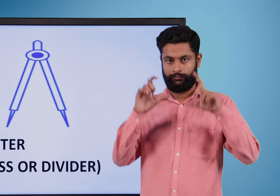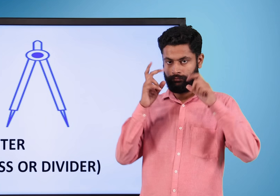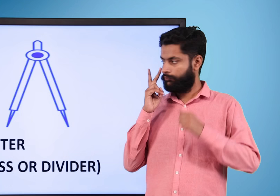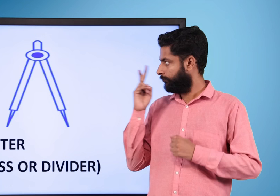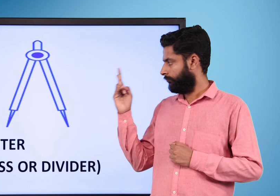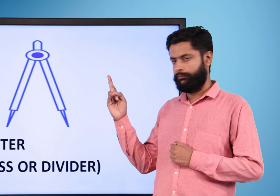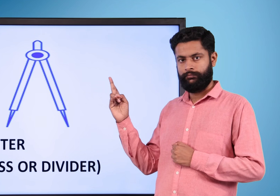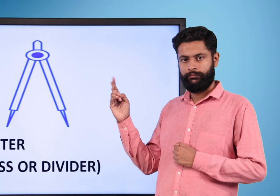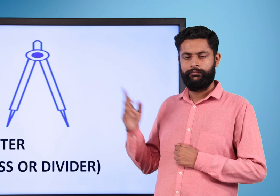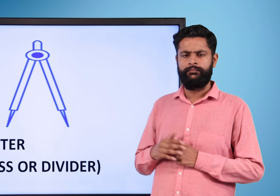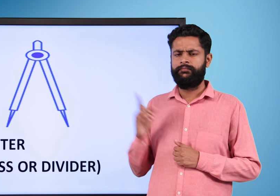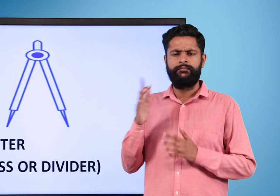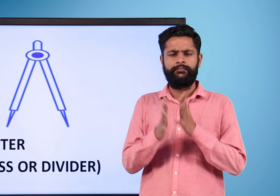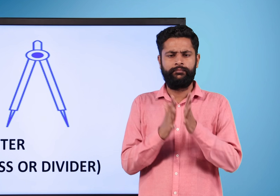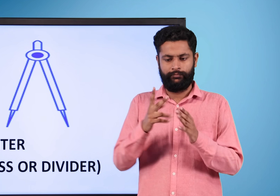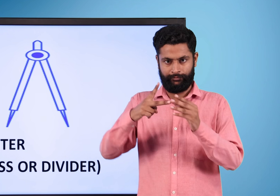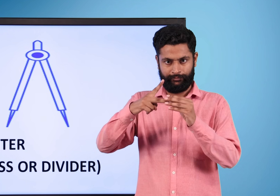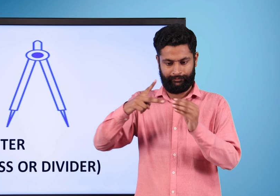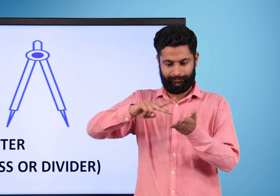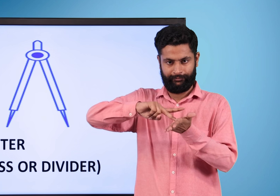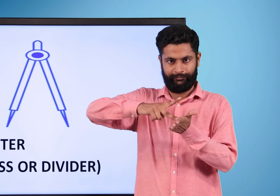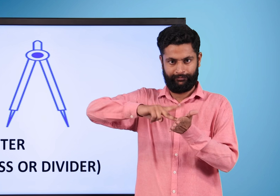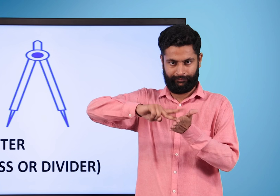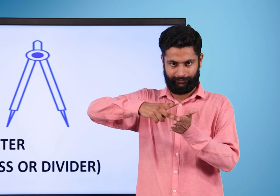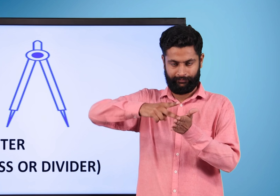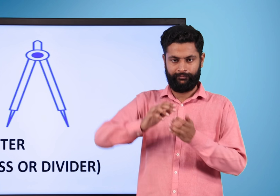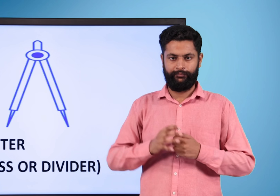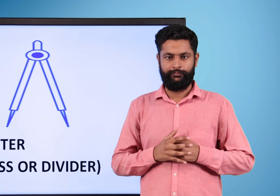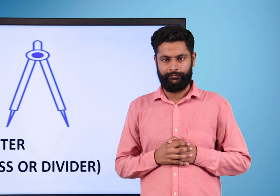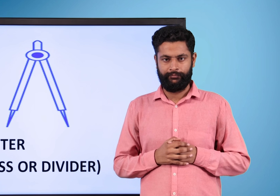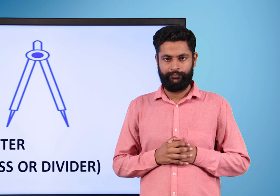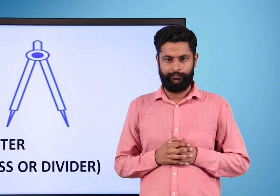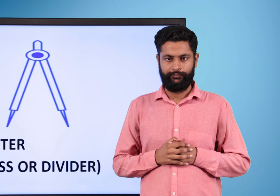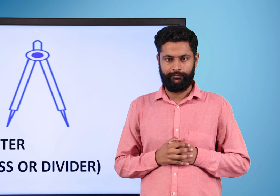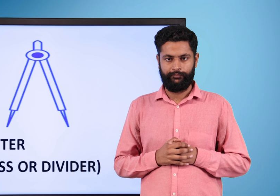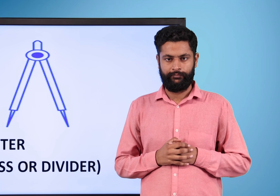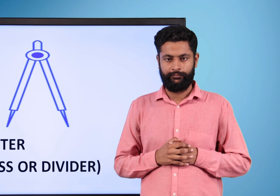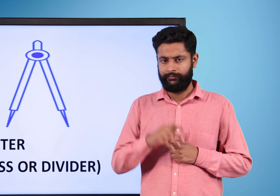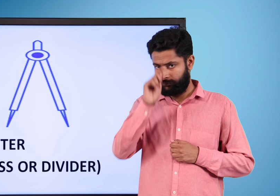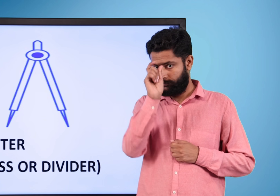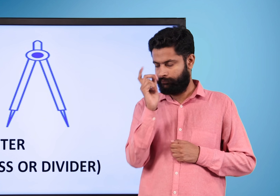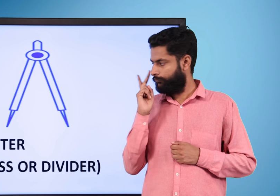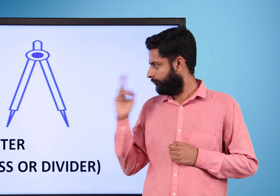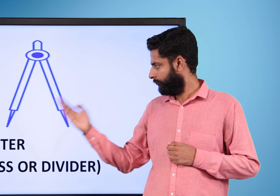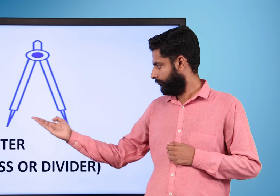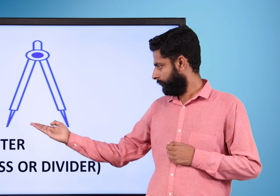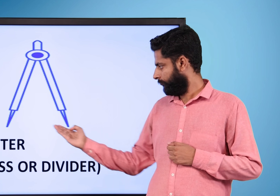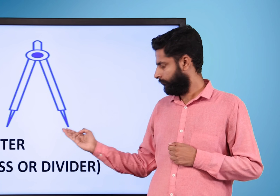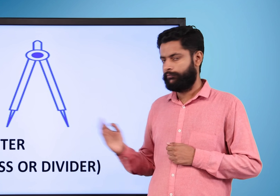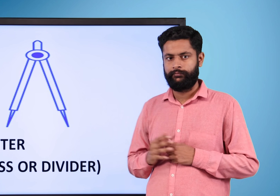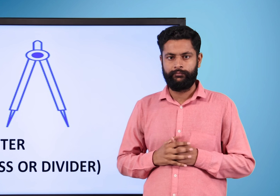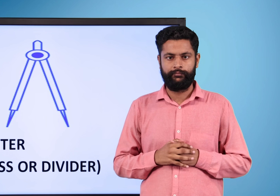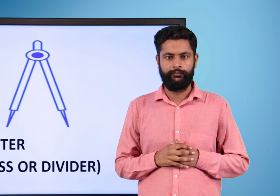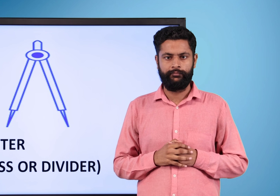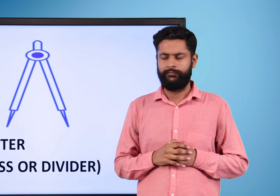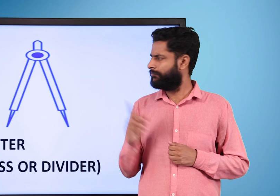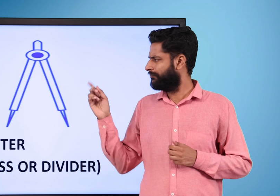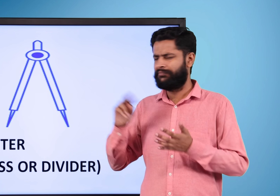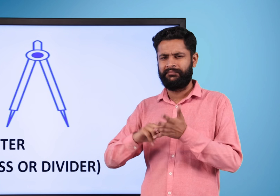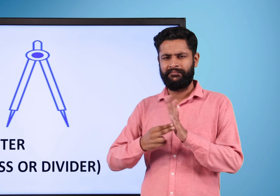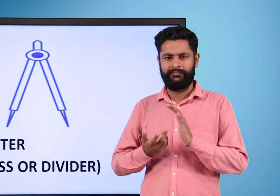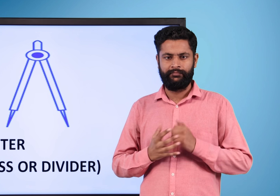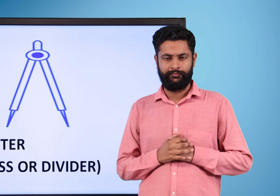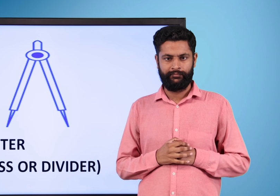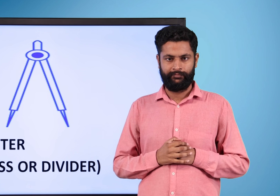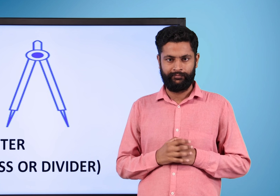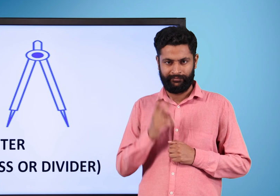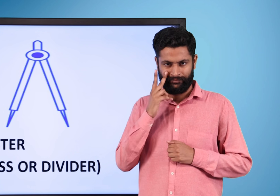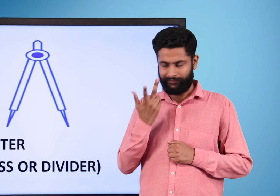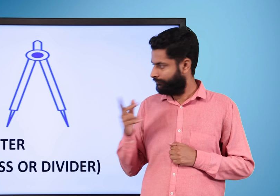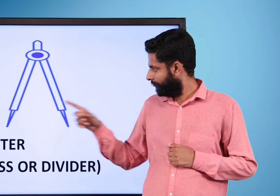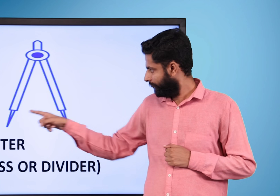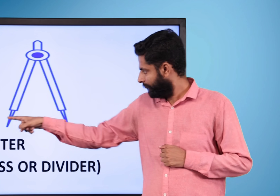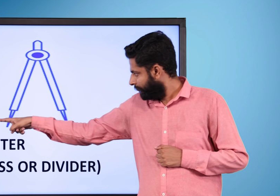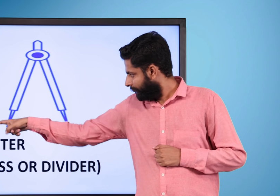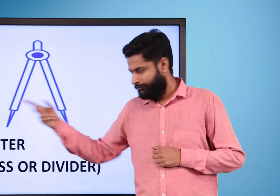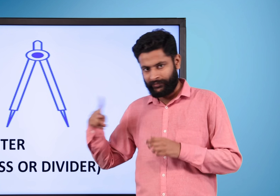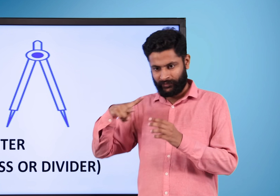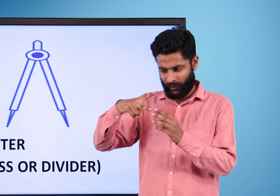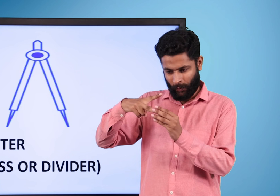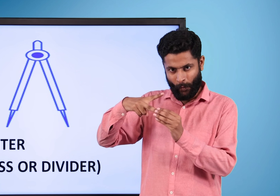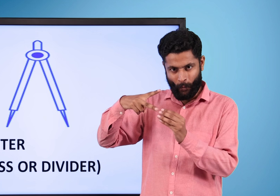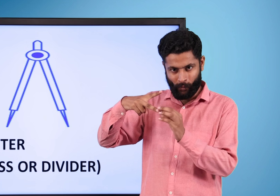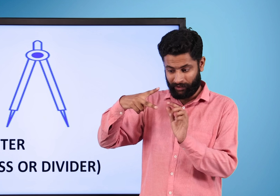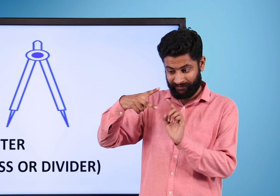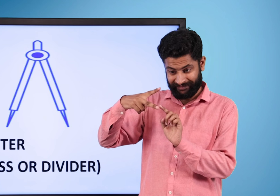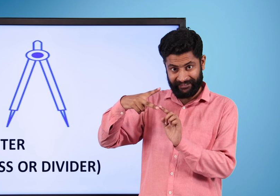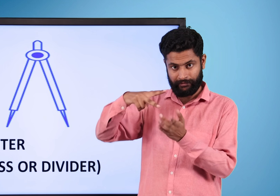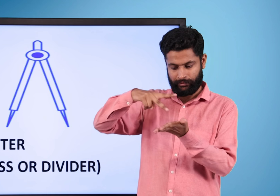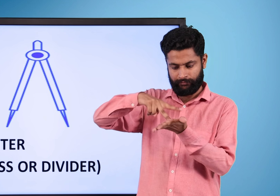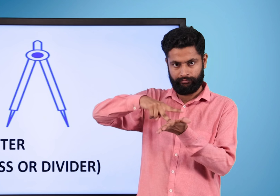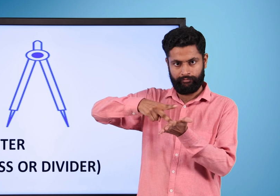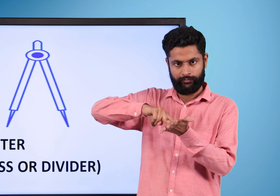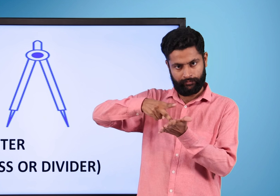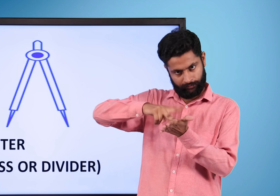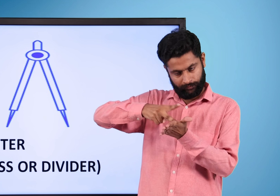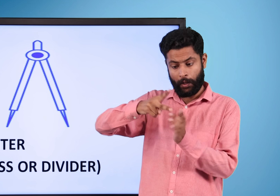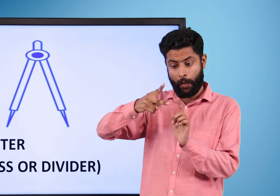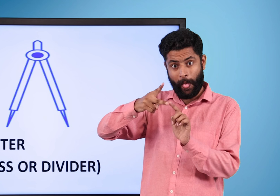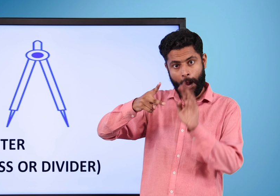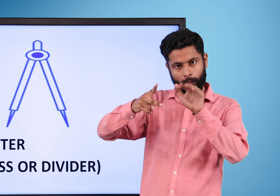pointer (of a compass or divider) This sign means pointer. It is the pointed edge of a compass or divider.